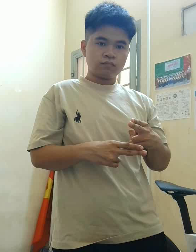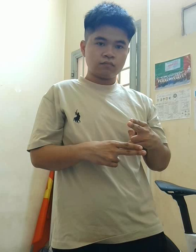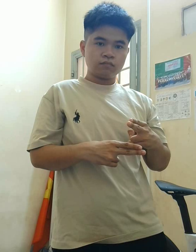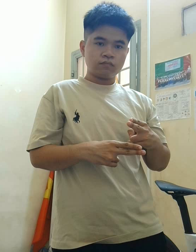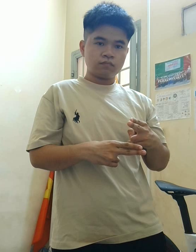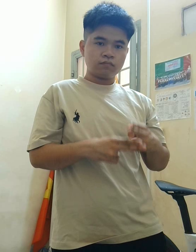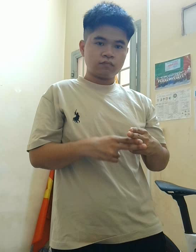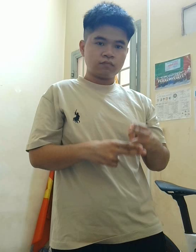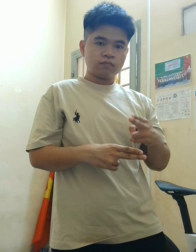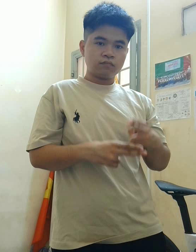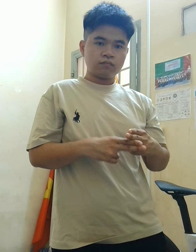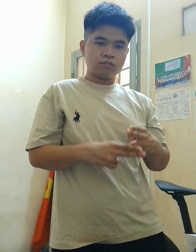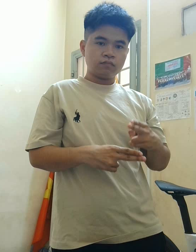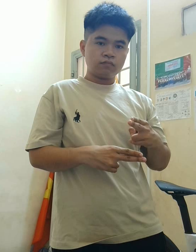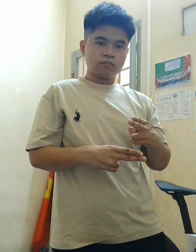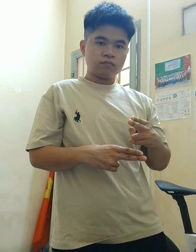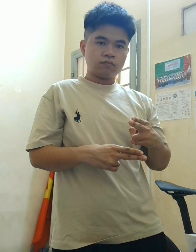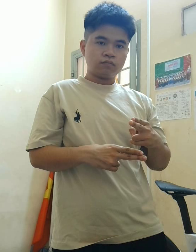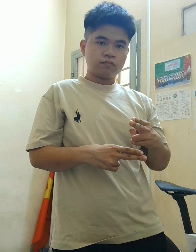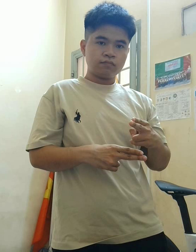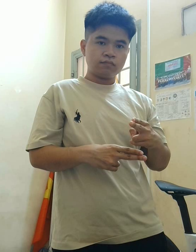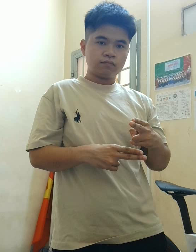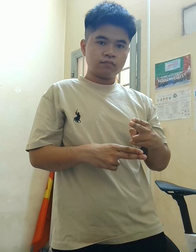ten